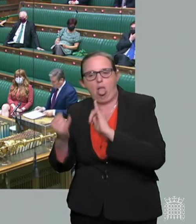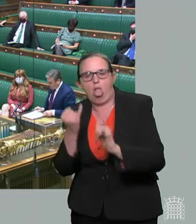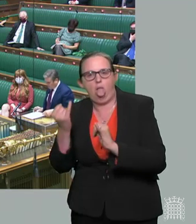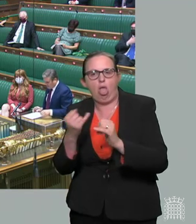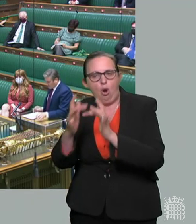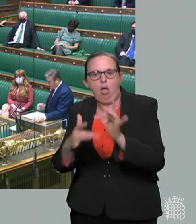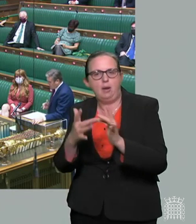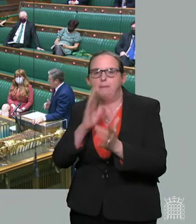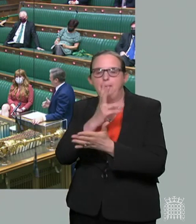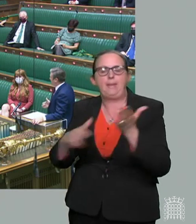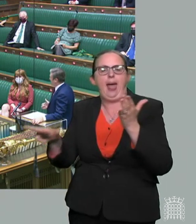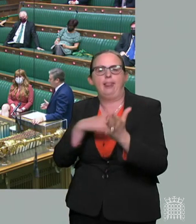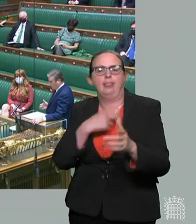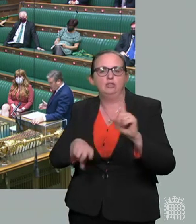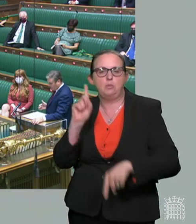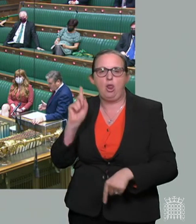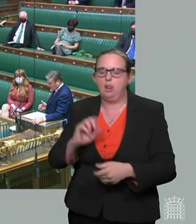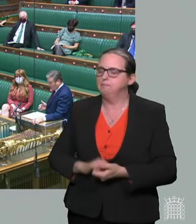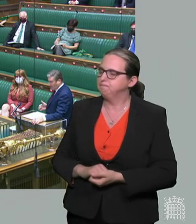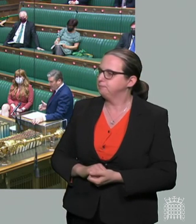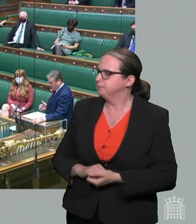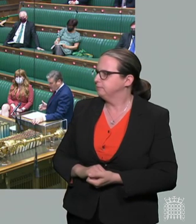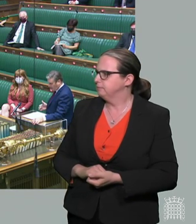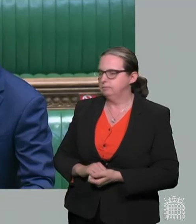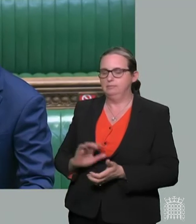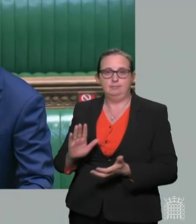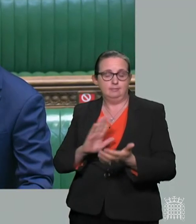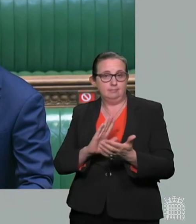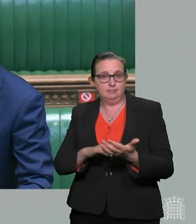I am sorry, but that just will not wash.